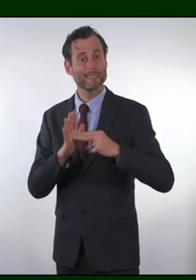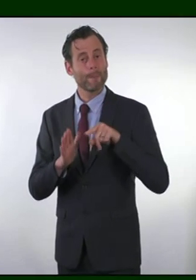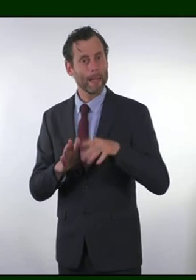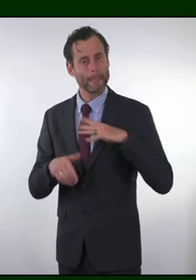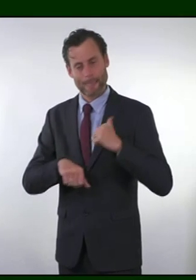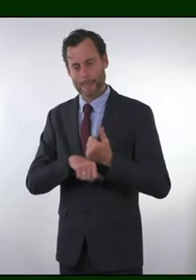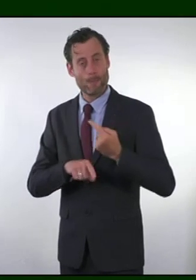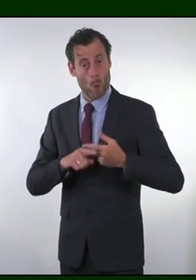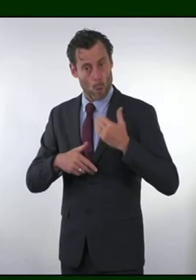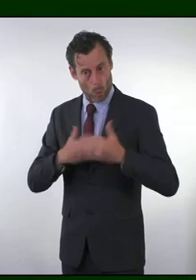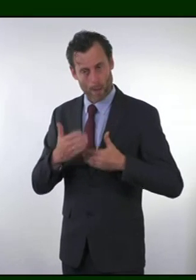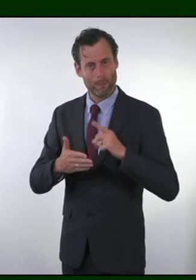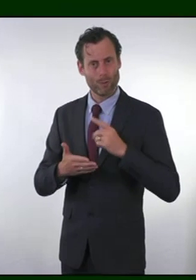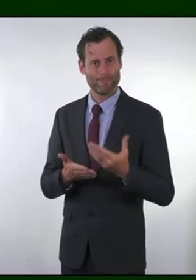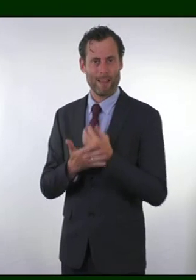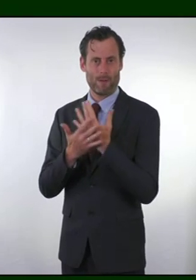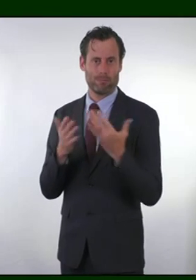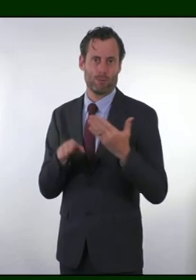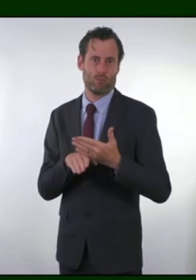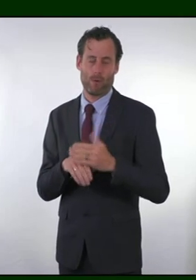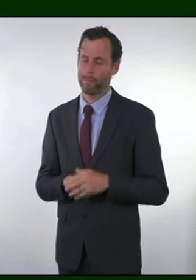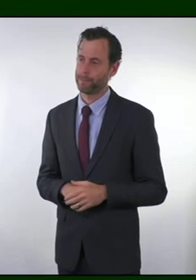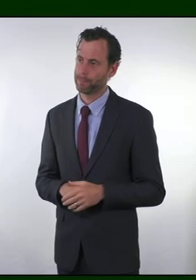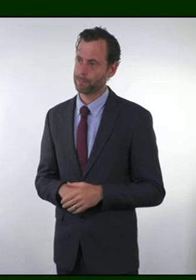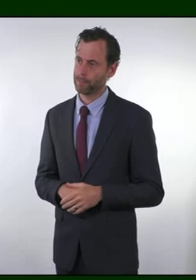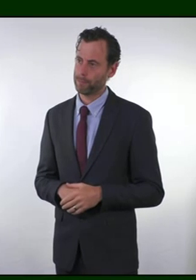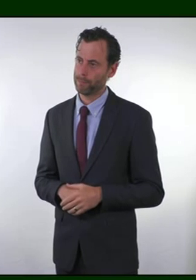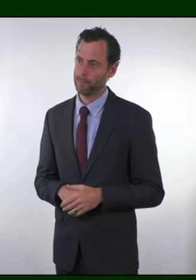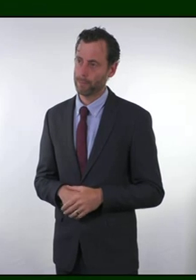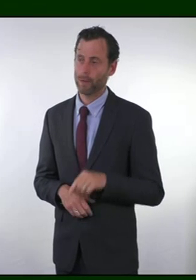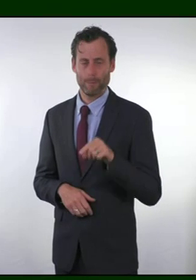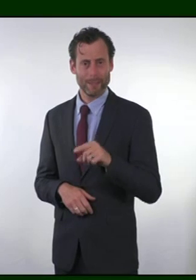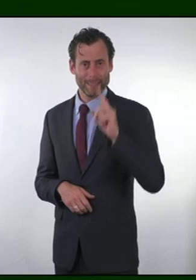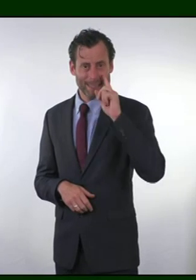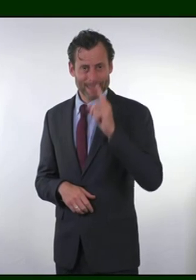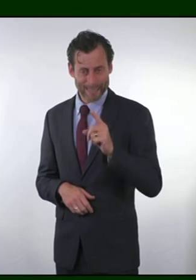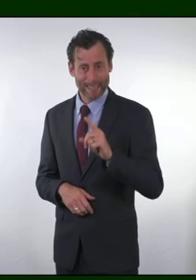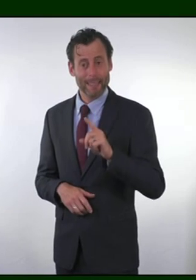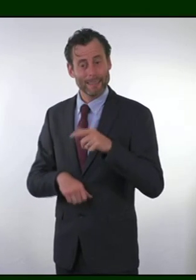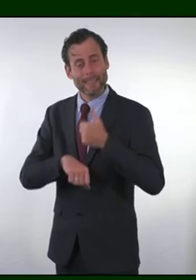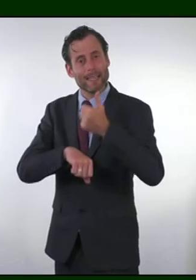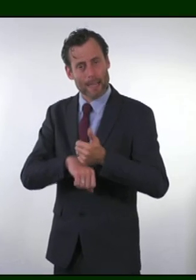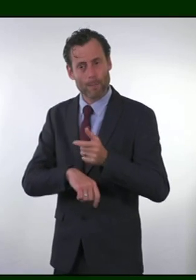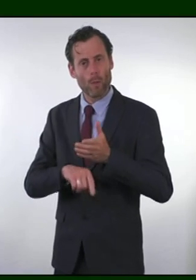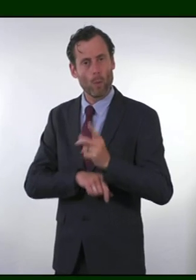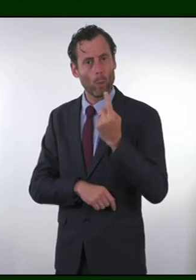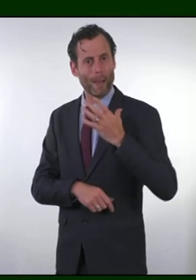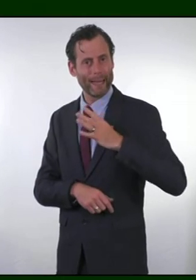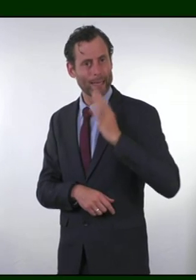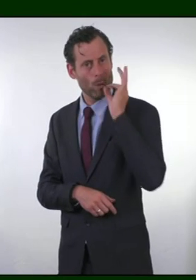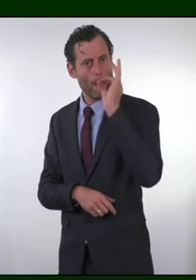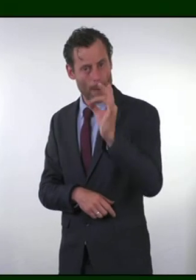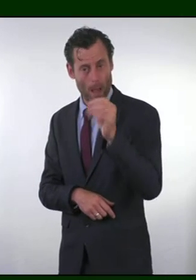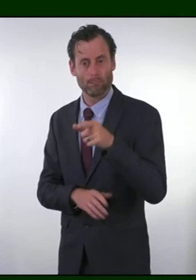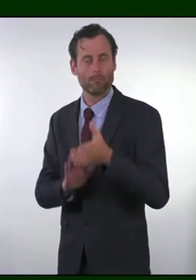That support is allocated on the basis of not proportion of population, the cost of support or the level of productivity, but the need of those who apply and qualify.